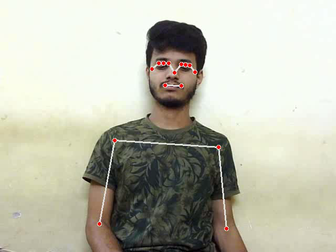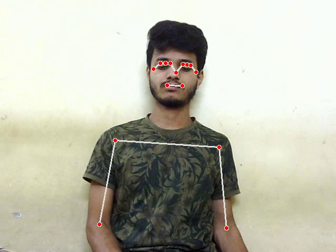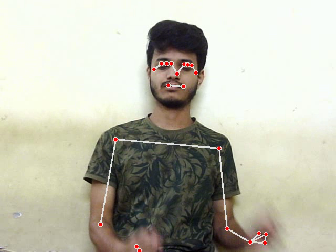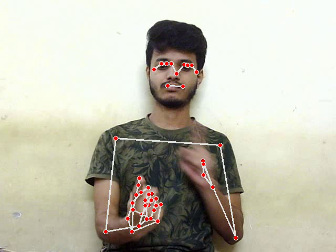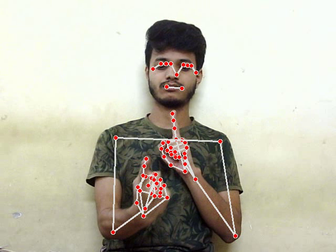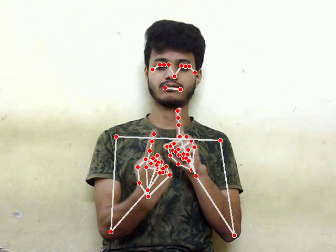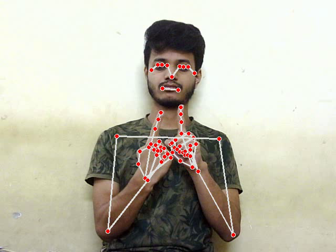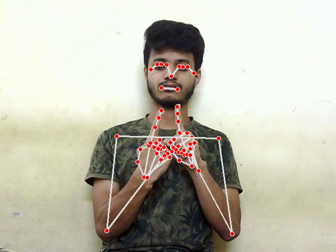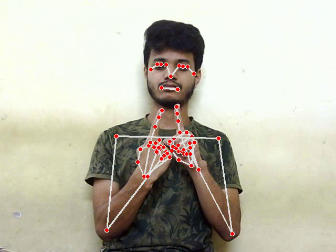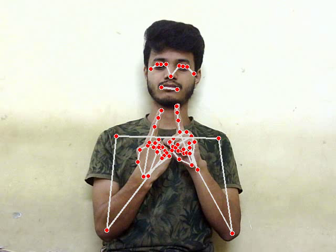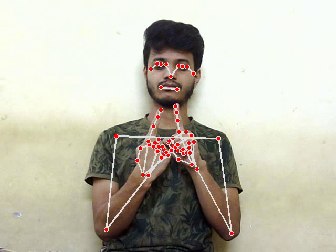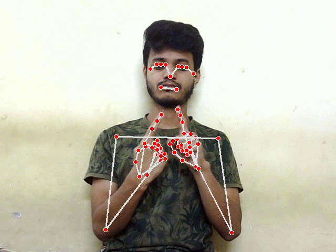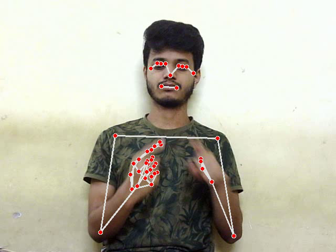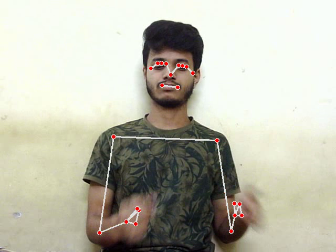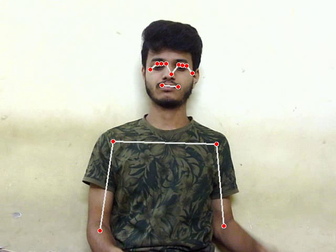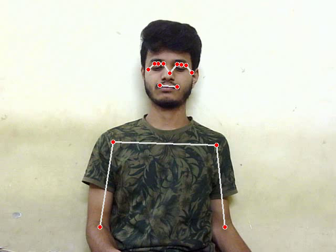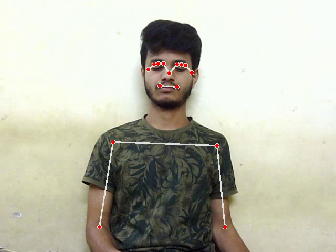meet